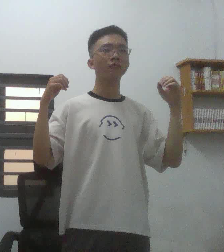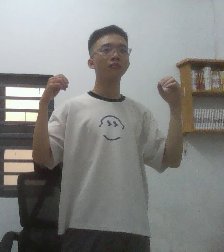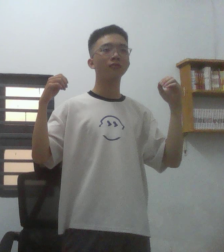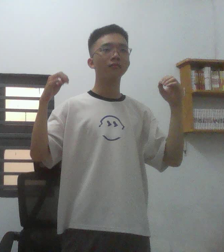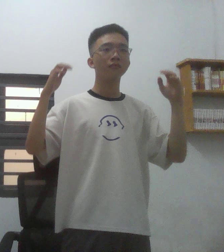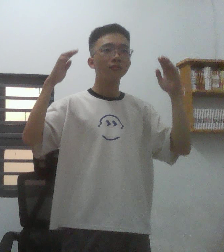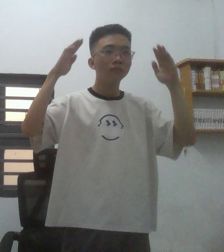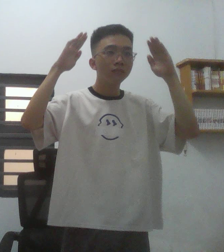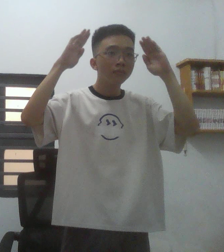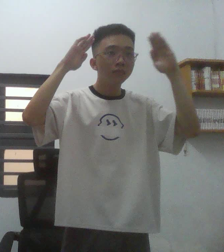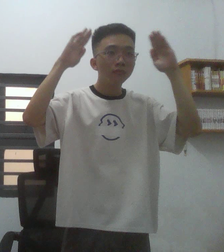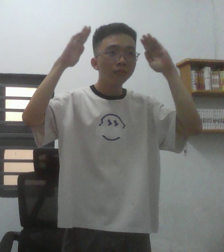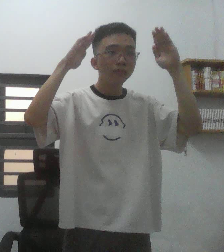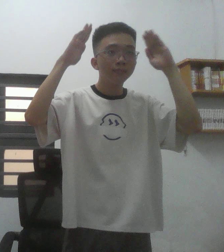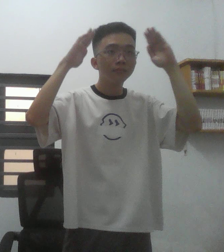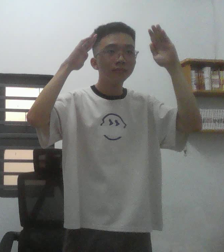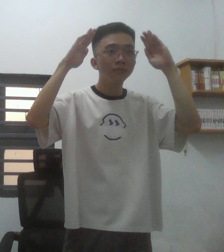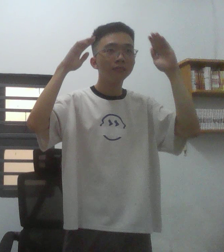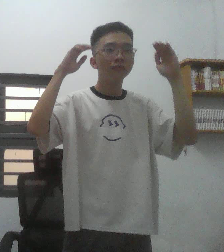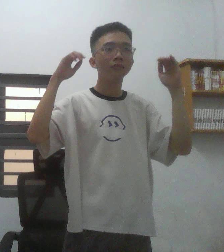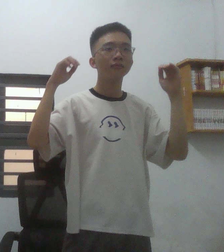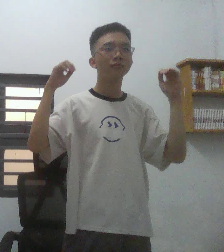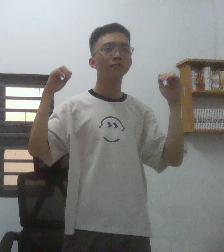xin chao